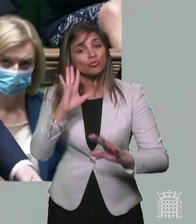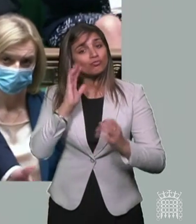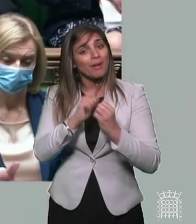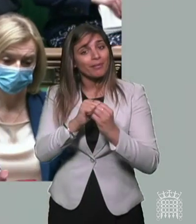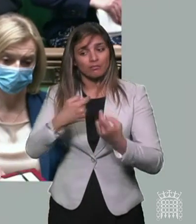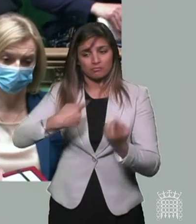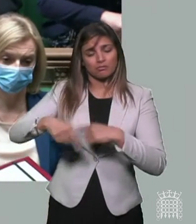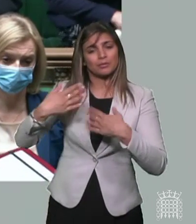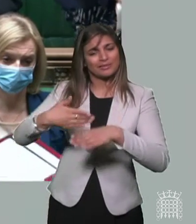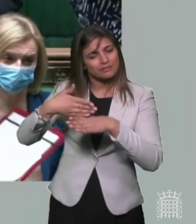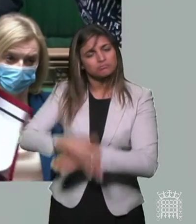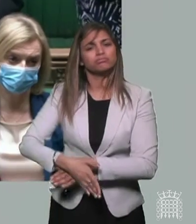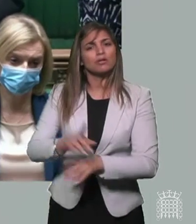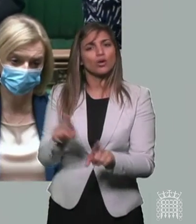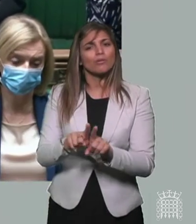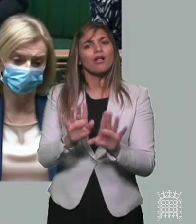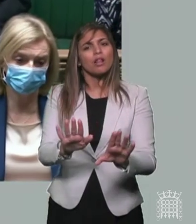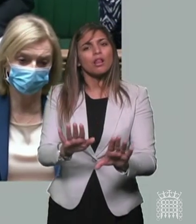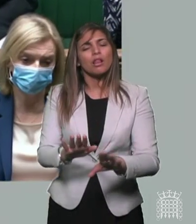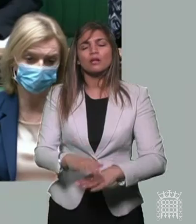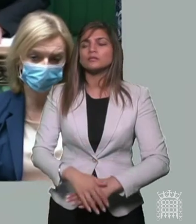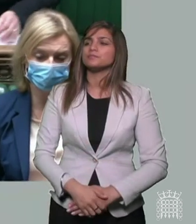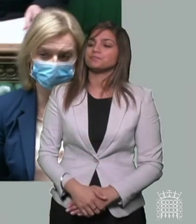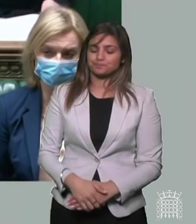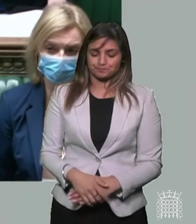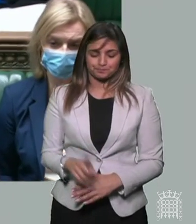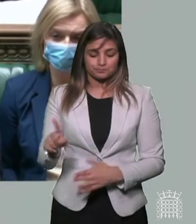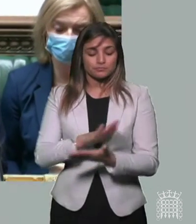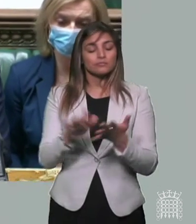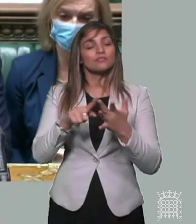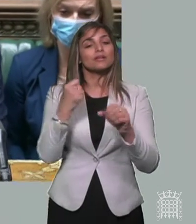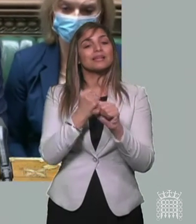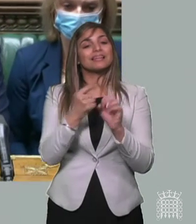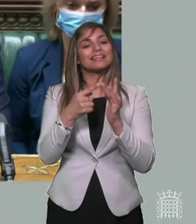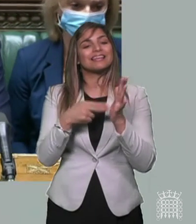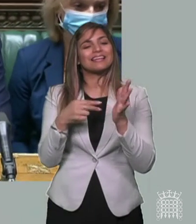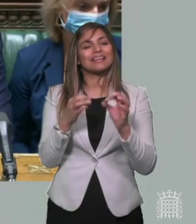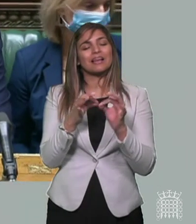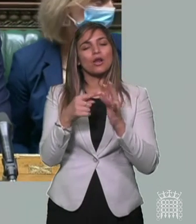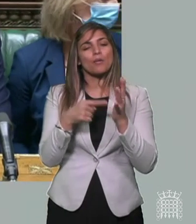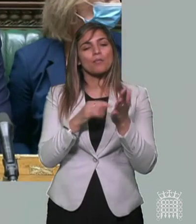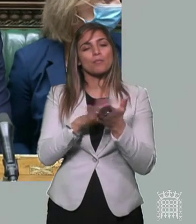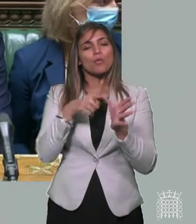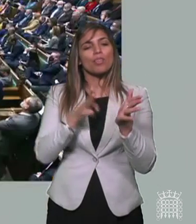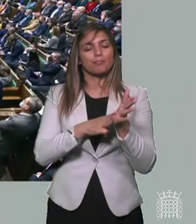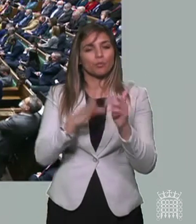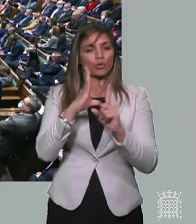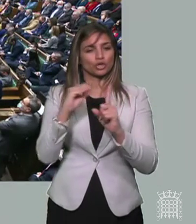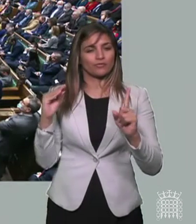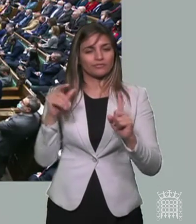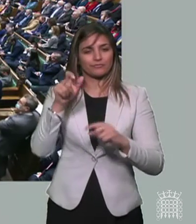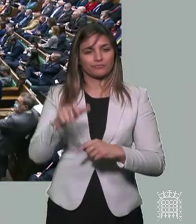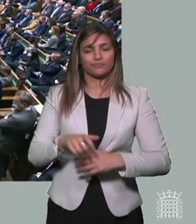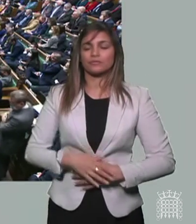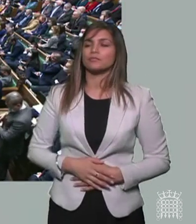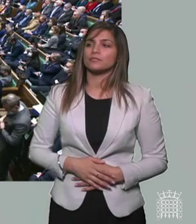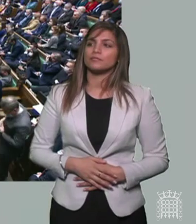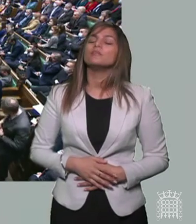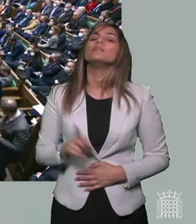10 Downing Street.